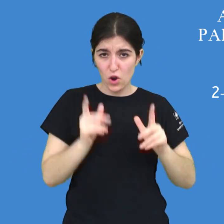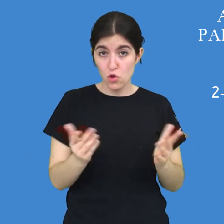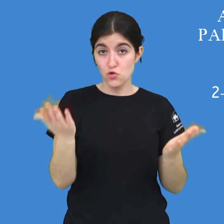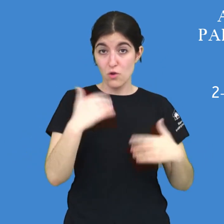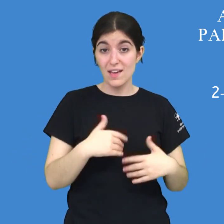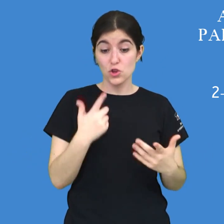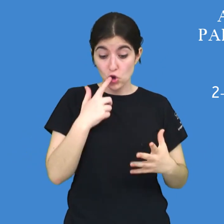haber no